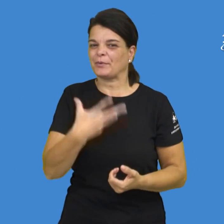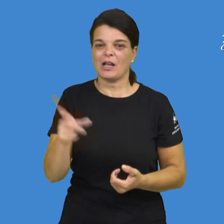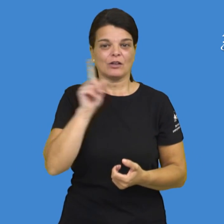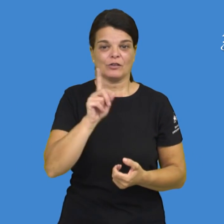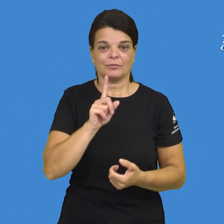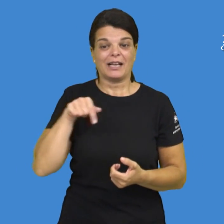no